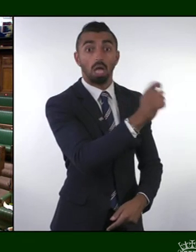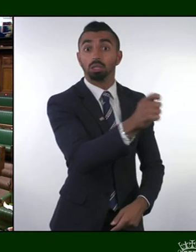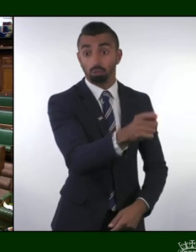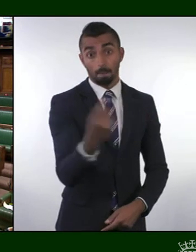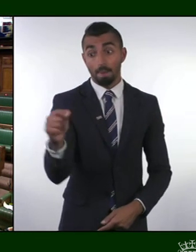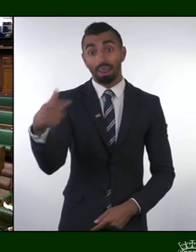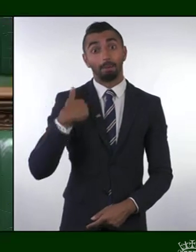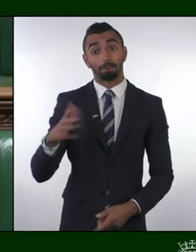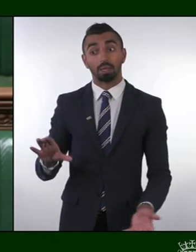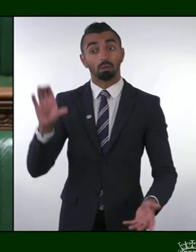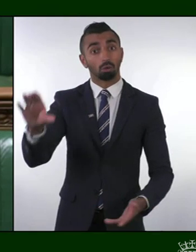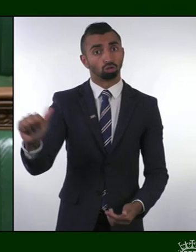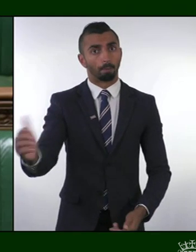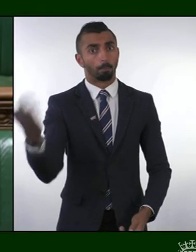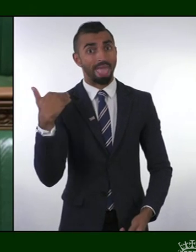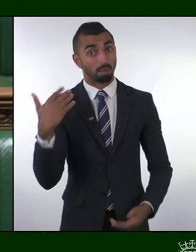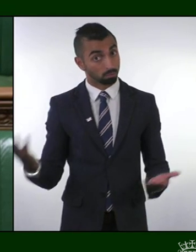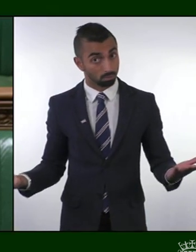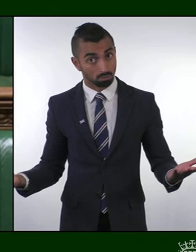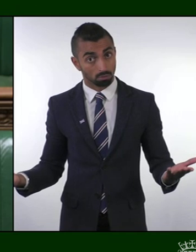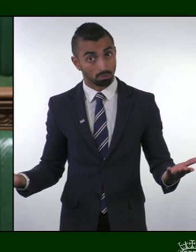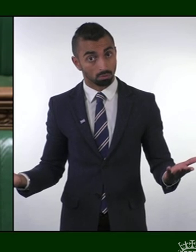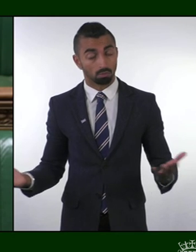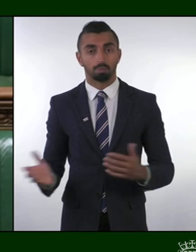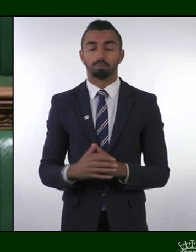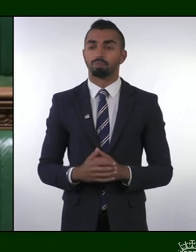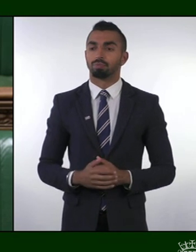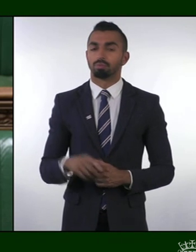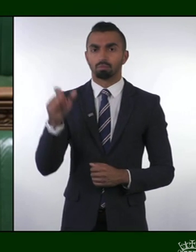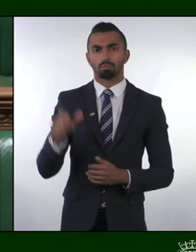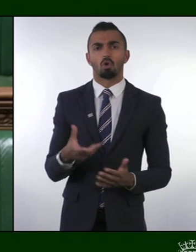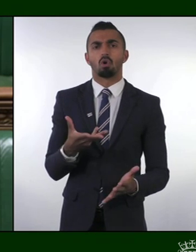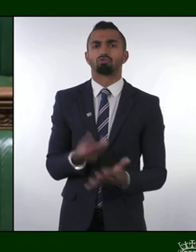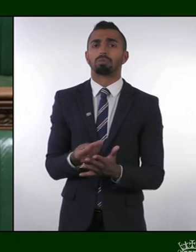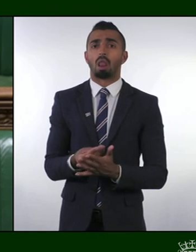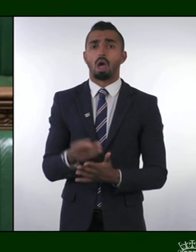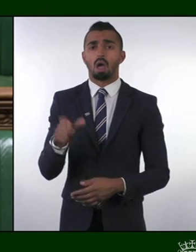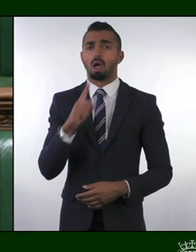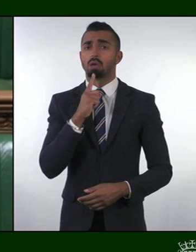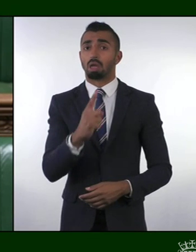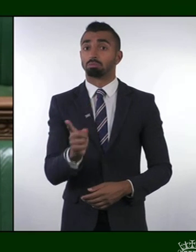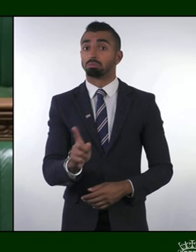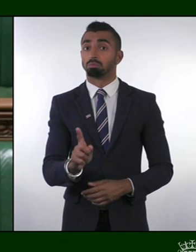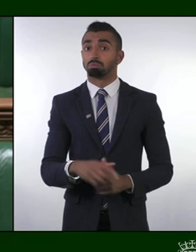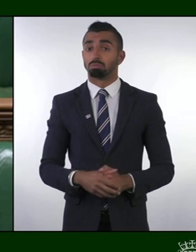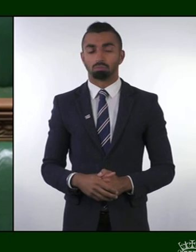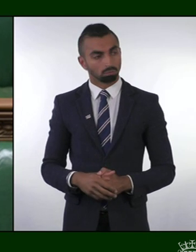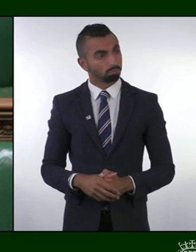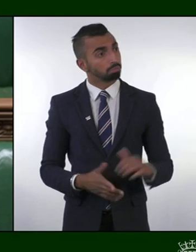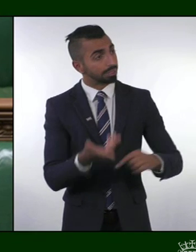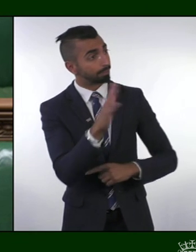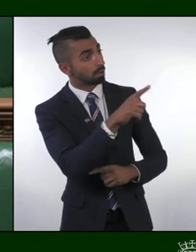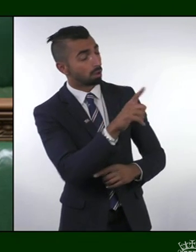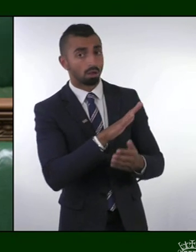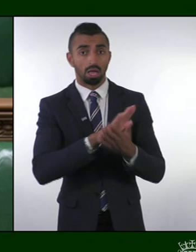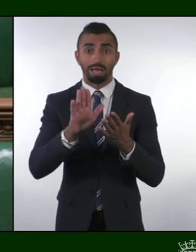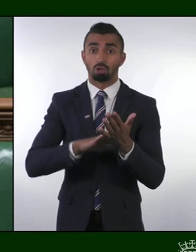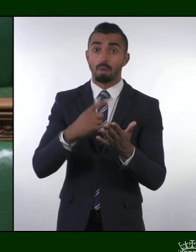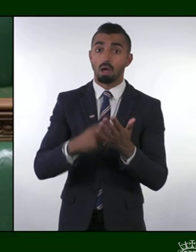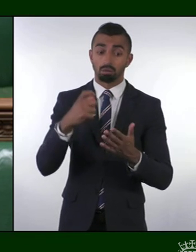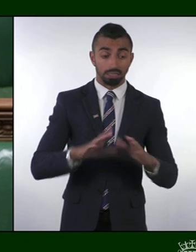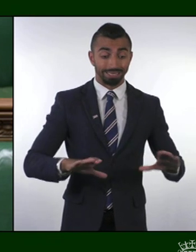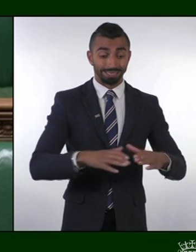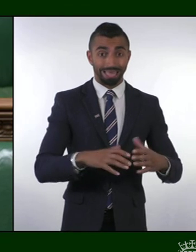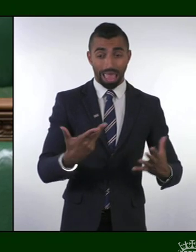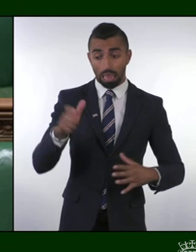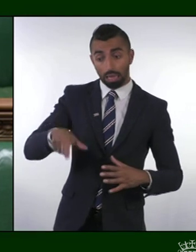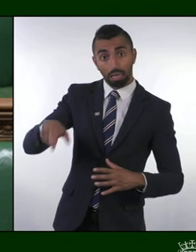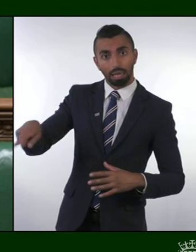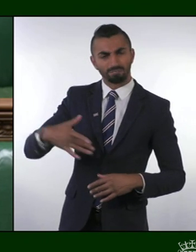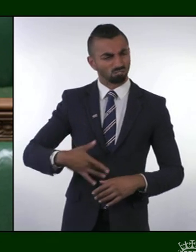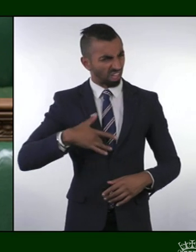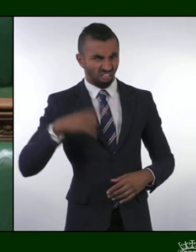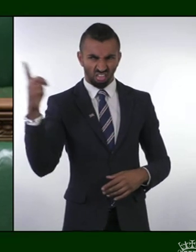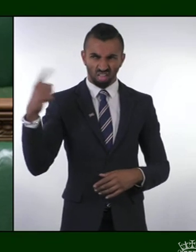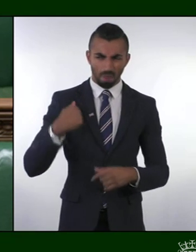Procedures are in place for any employee to talk to HMRC if they believe that they themselves have been the victim of fraud or that the company for which they work has not acted in a way in keeping with the guidance.